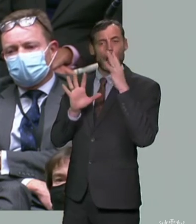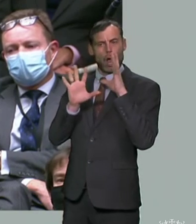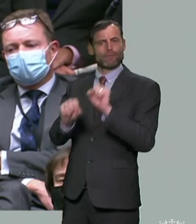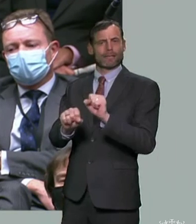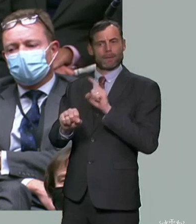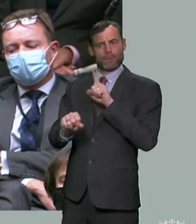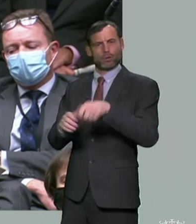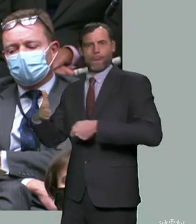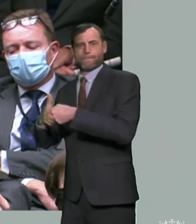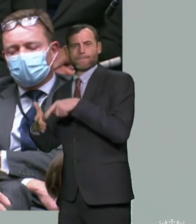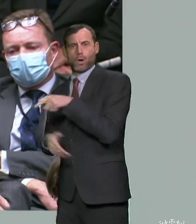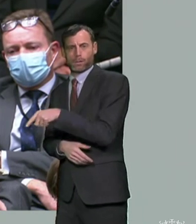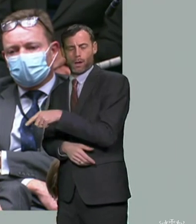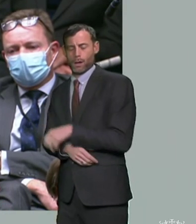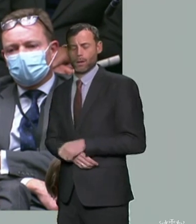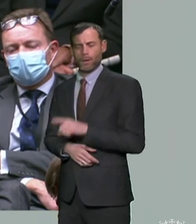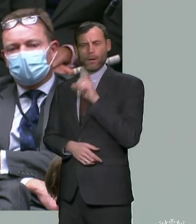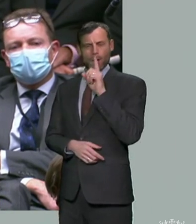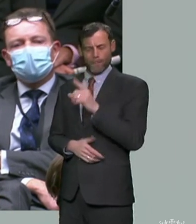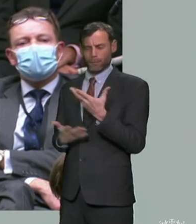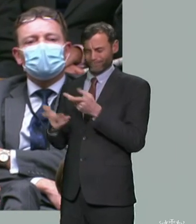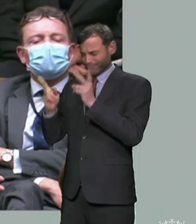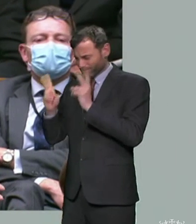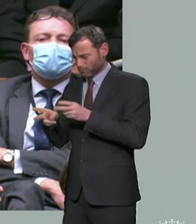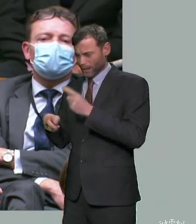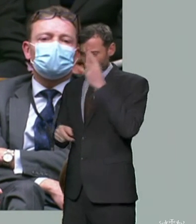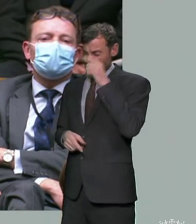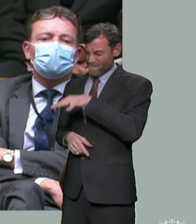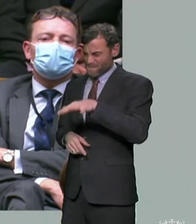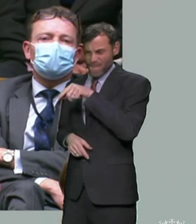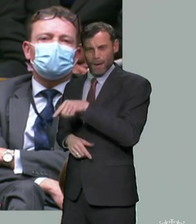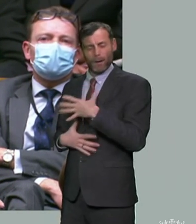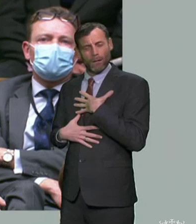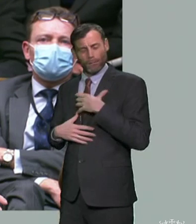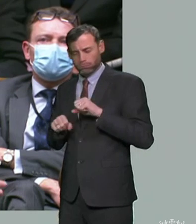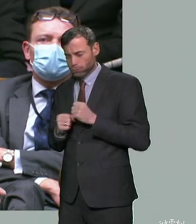This tragic event leaves behind a devastated family and friends, and a very worried community.